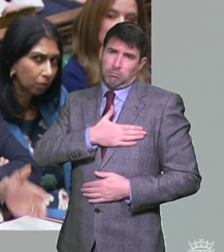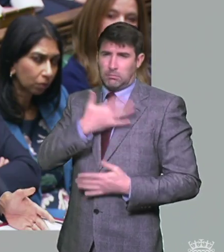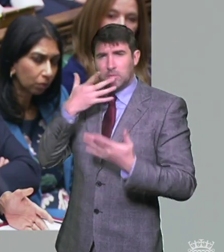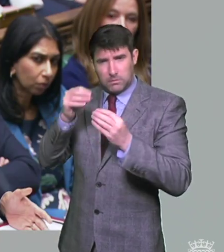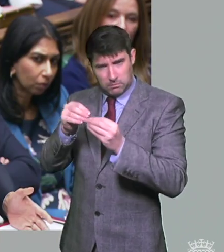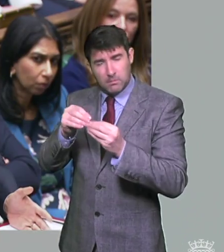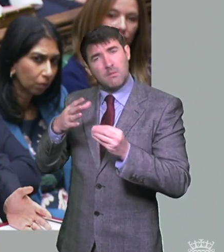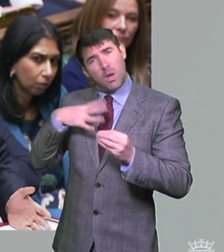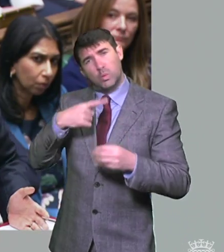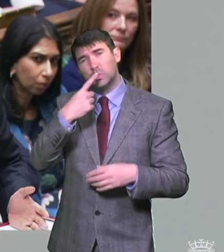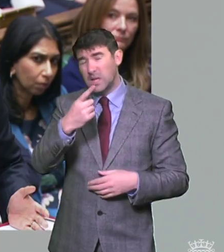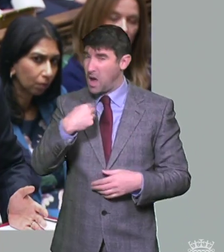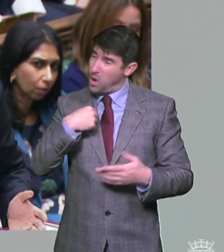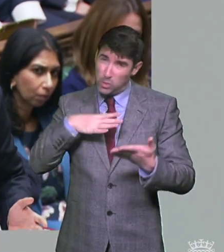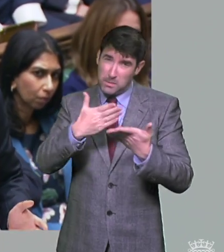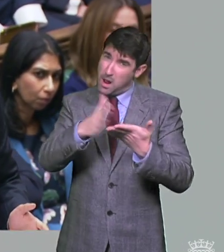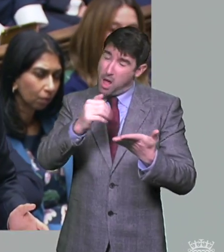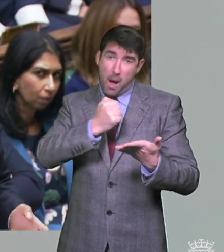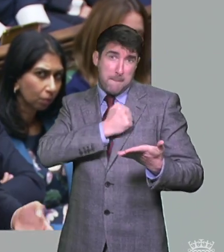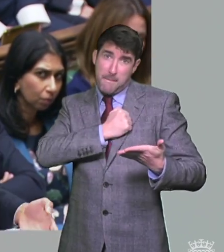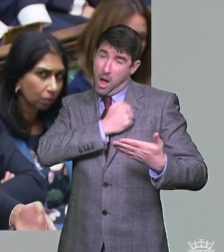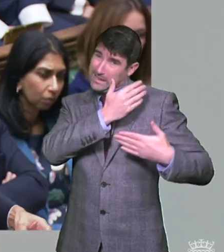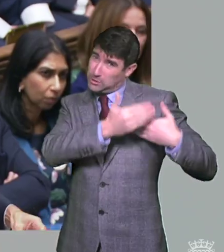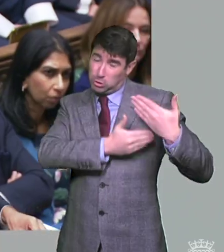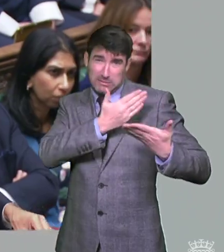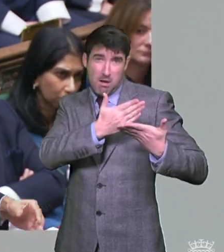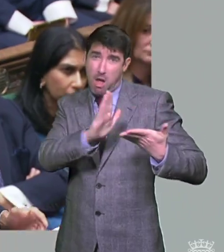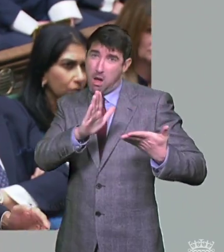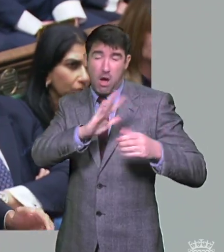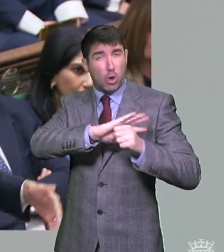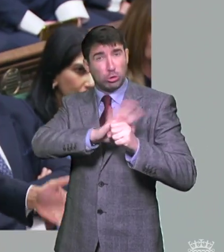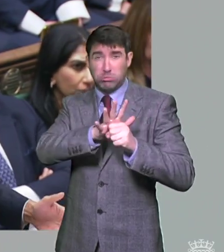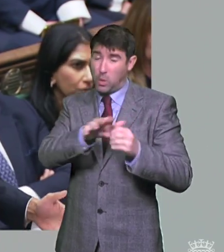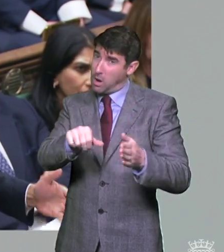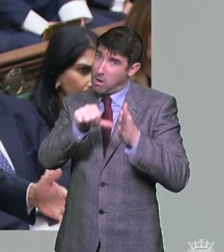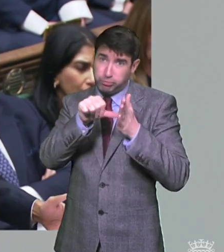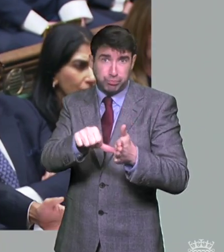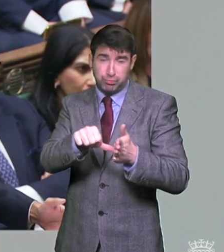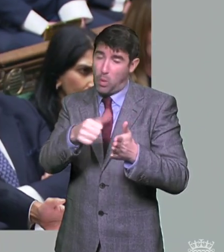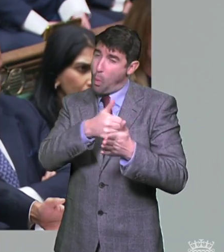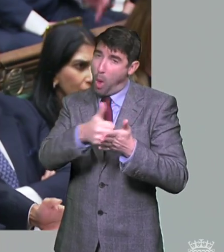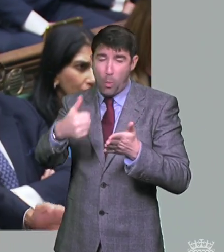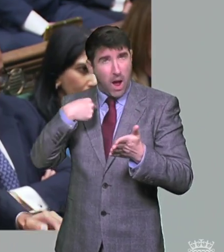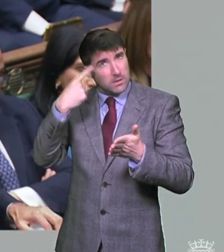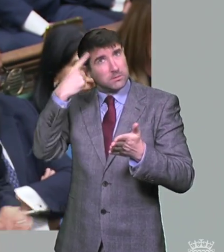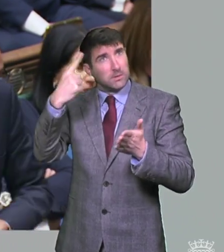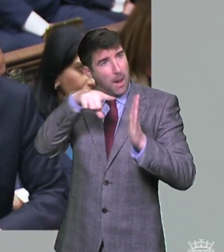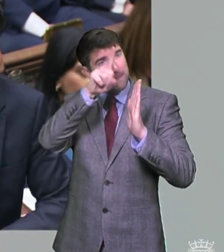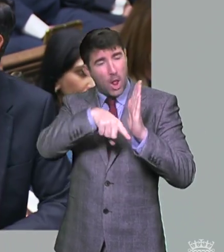Through the difficult times that we faced in this country during covid, I always acted in a way to protect the most vulnerable.